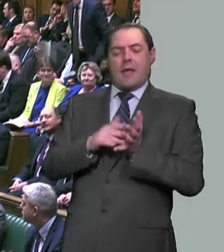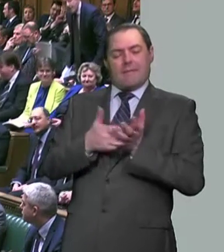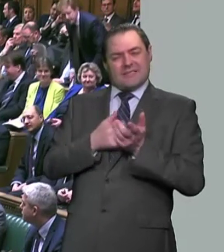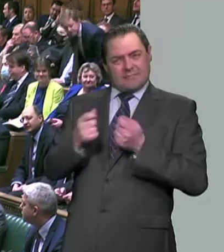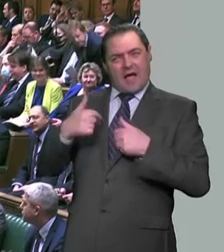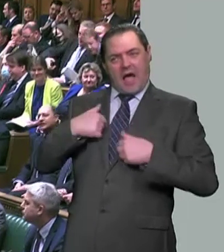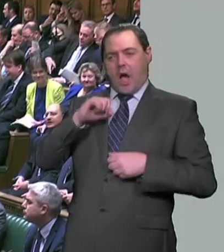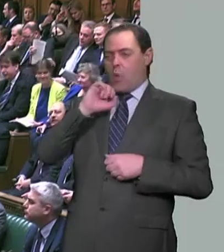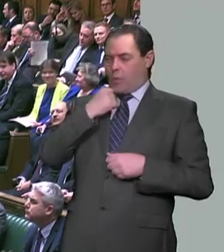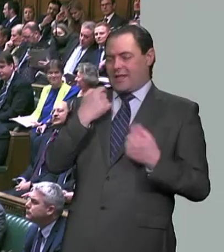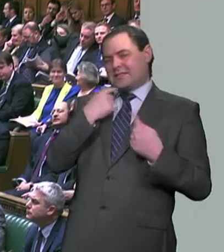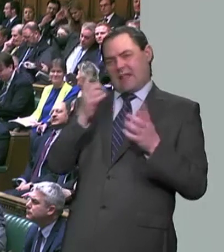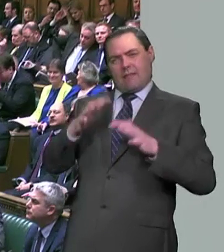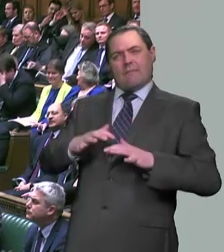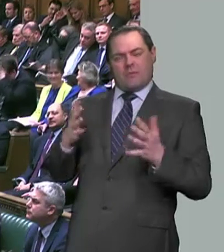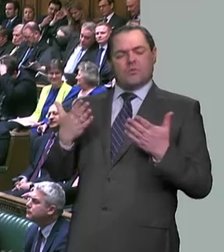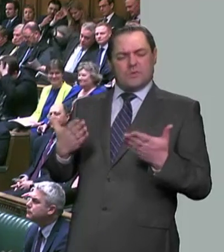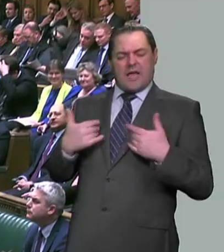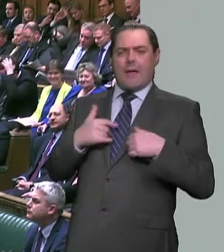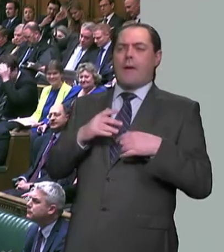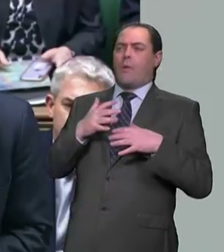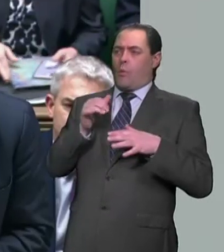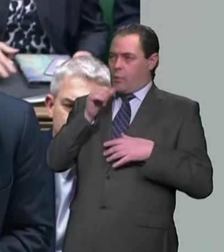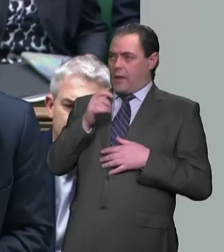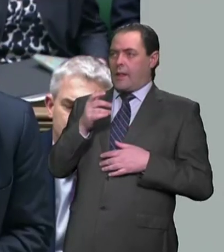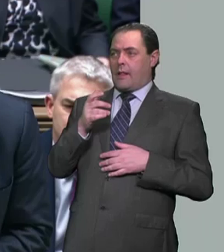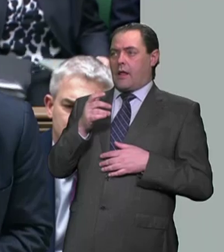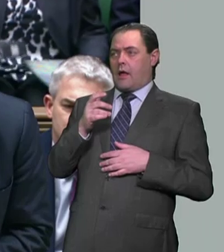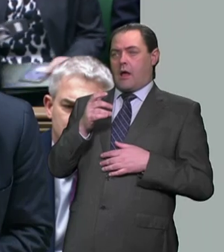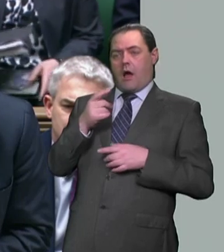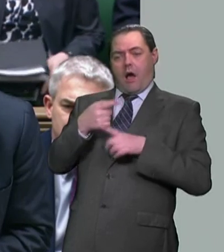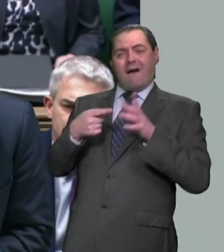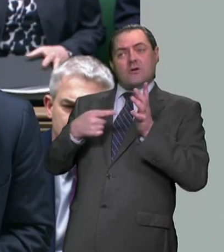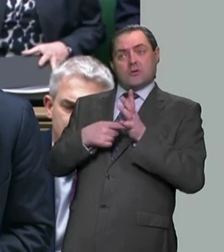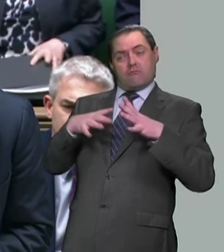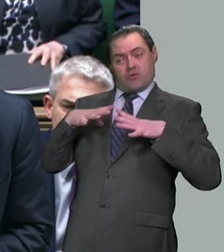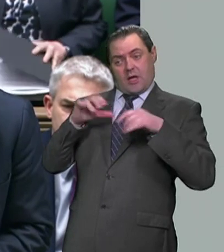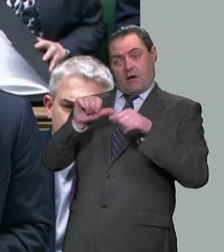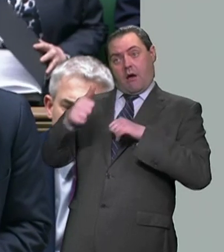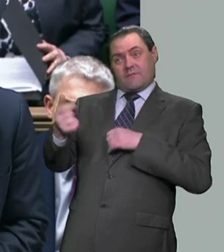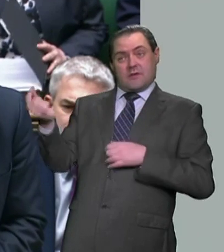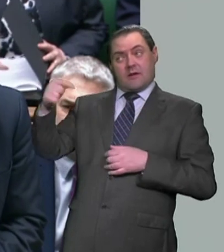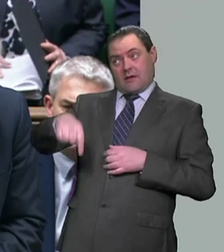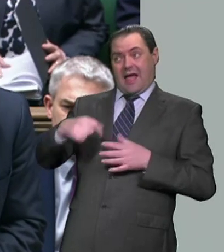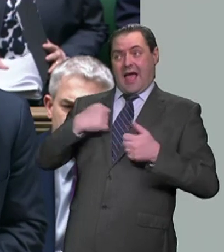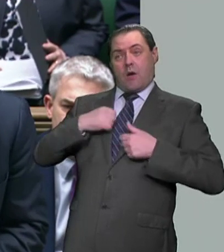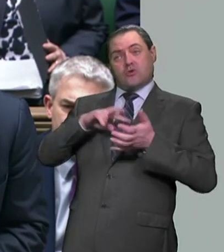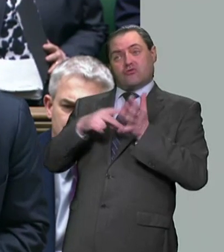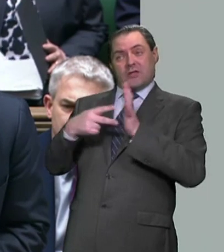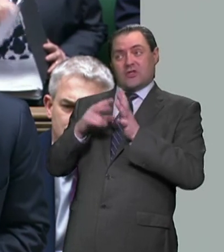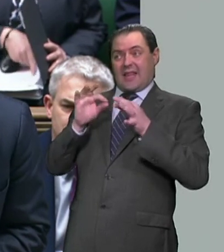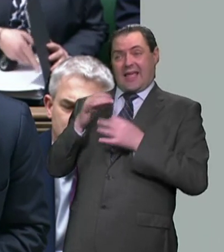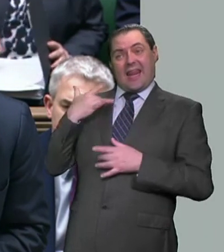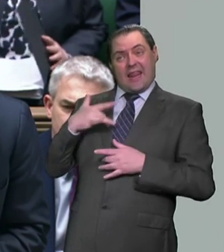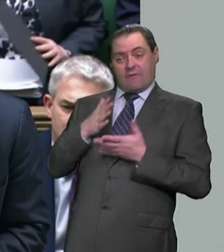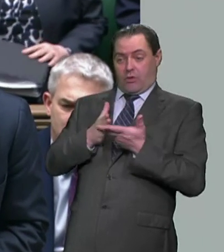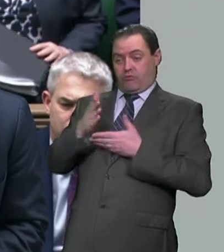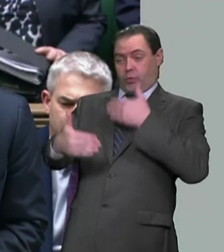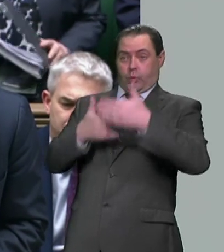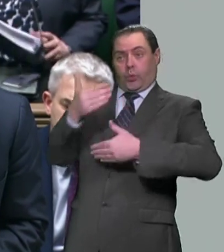I can tell the House today that it is my intention to return on the first day after the half-term recess to present our strategy for living with covid.